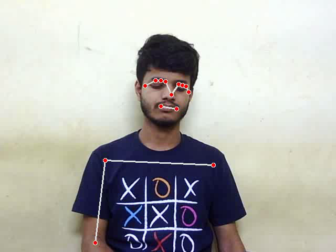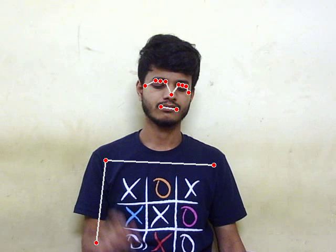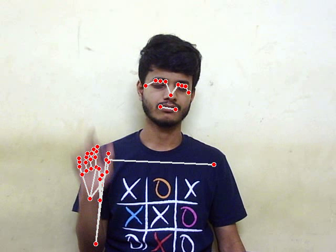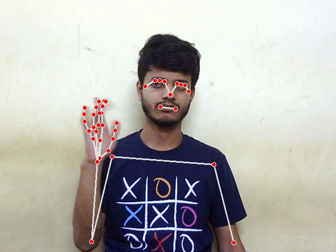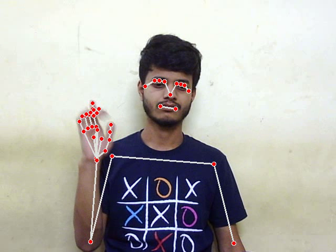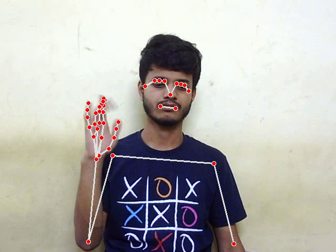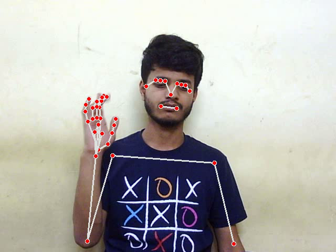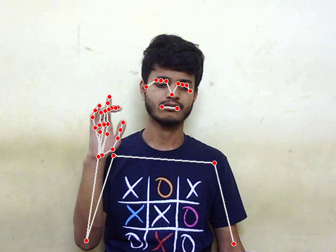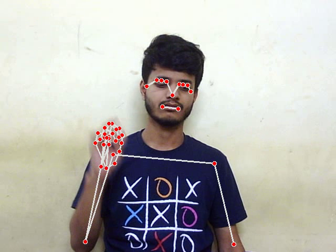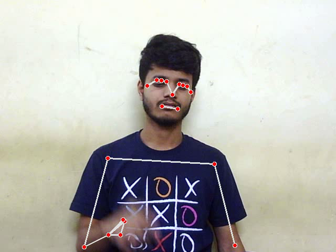why